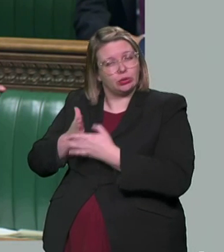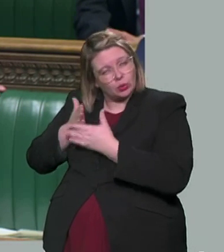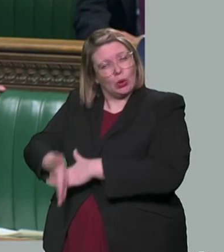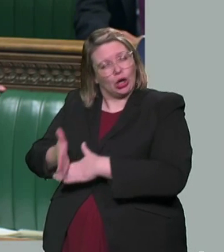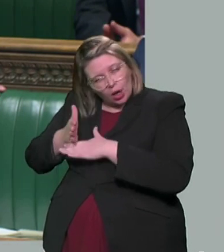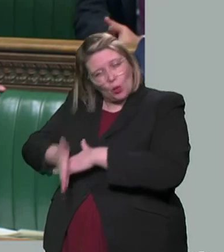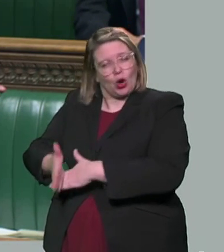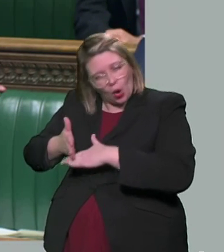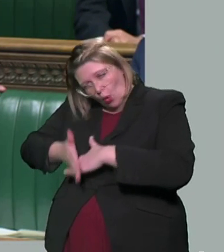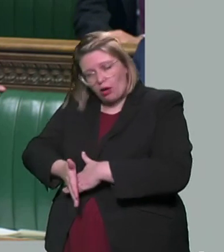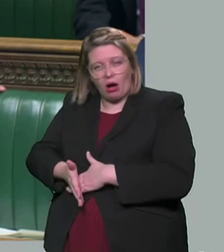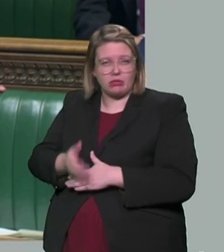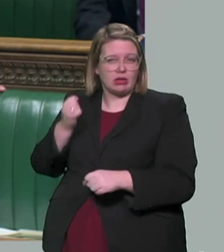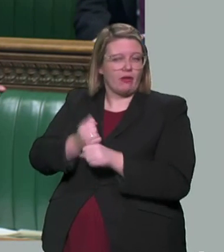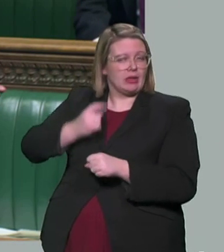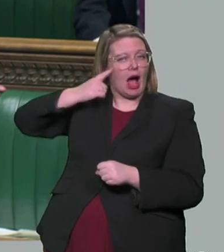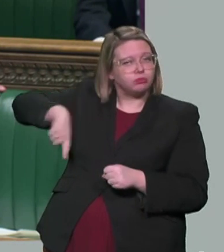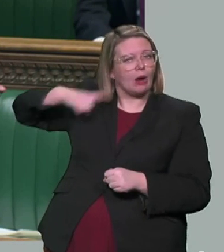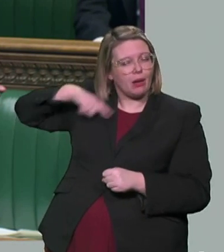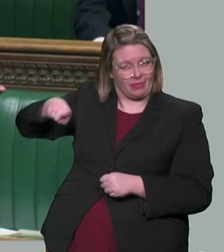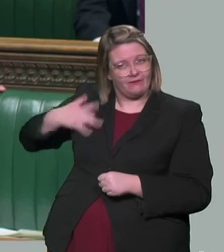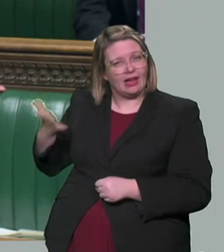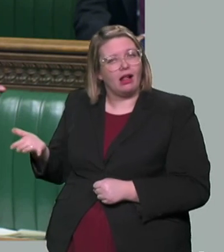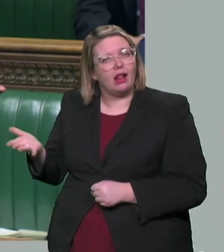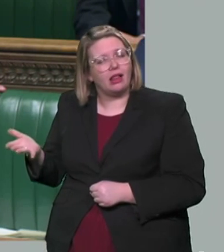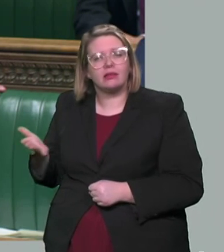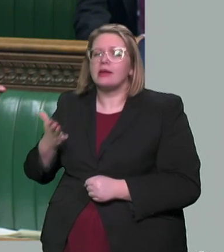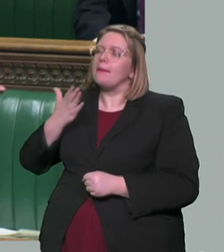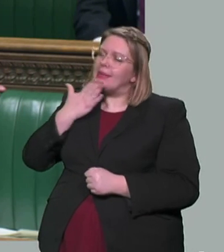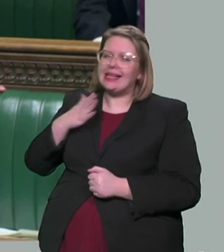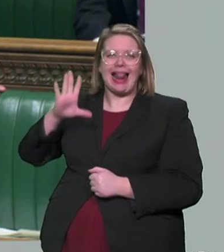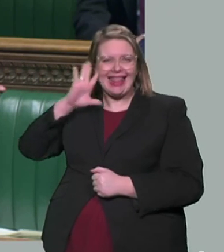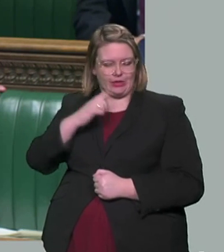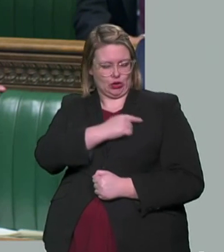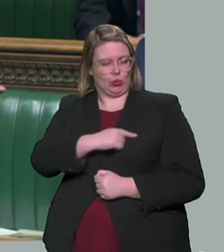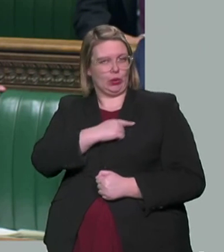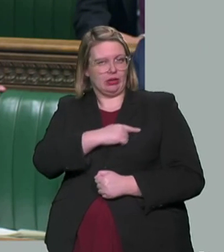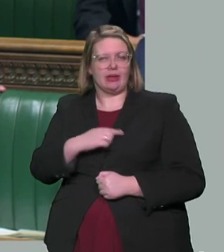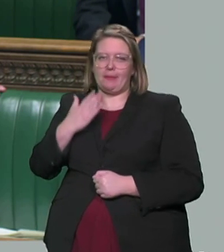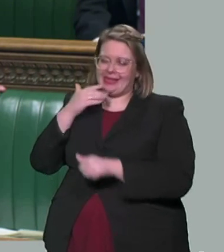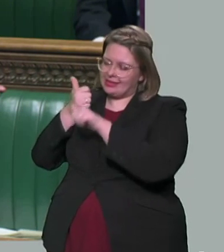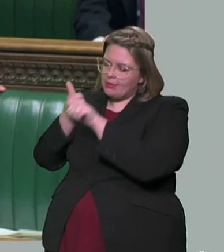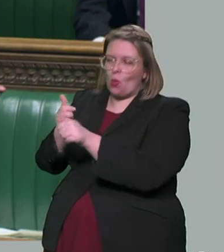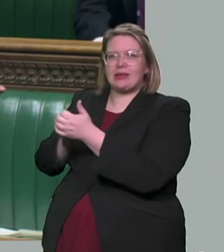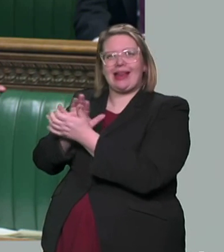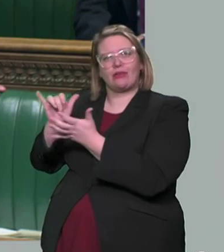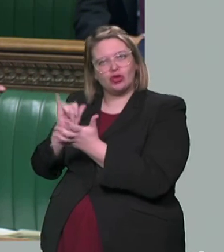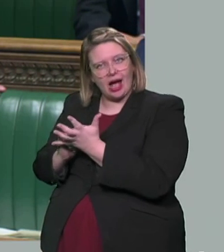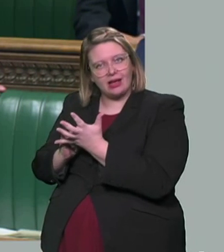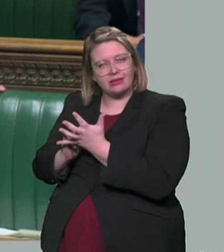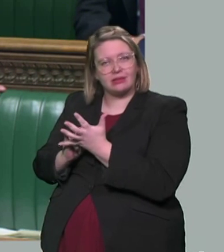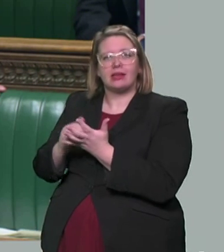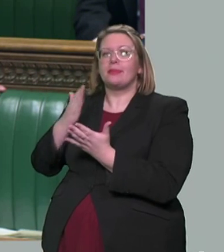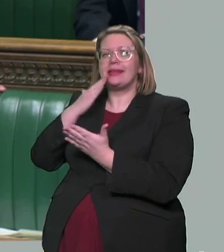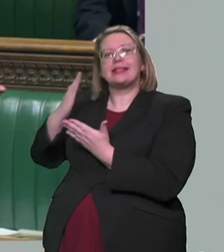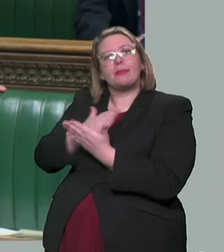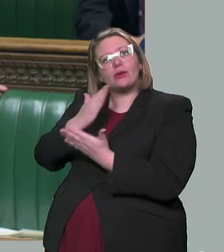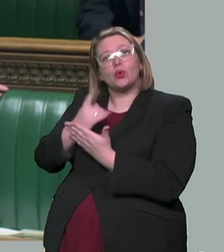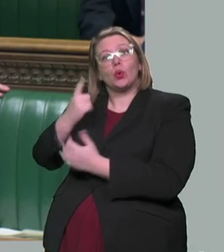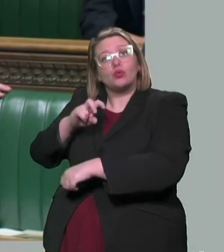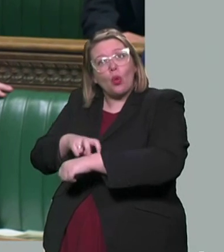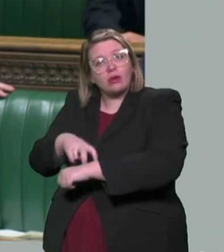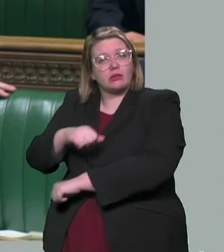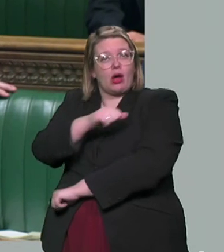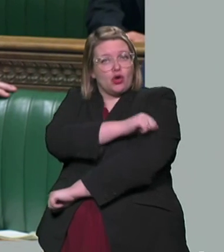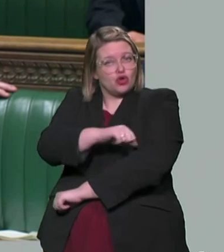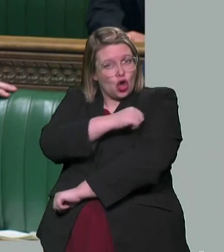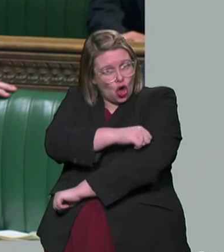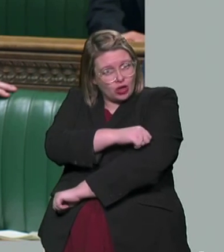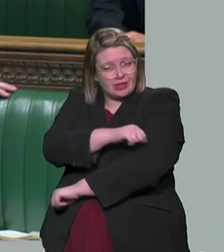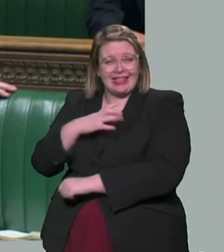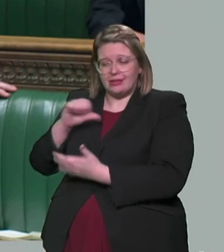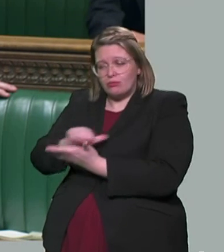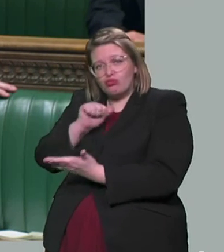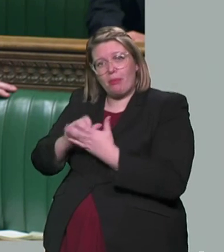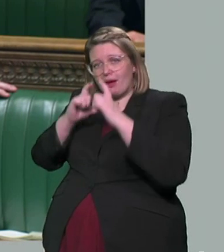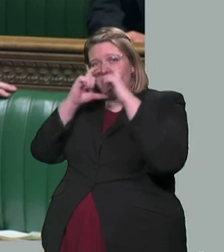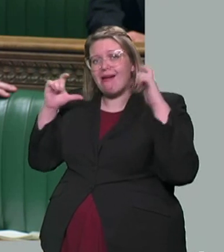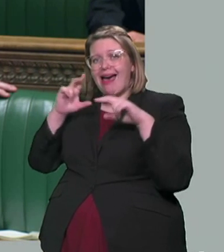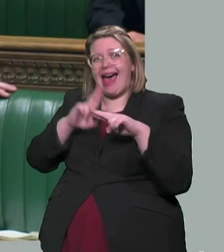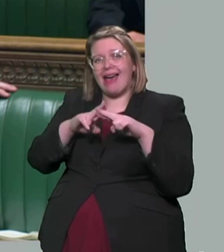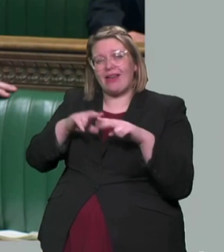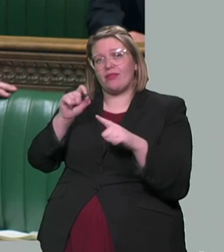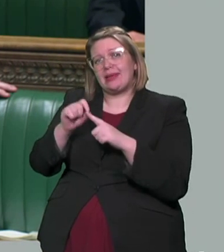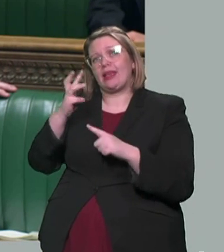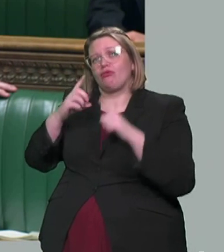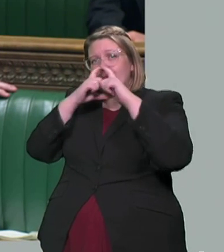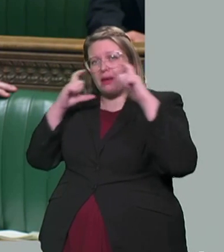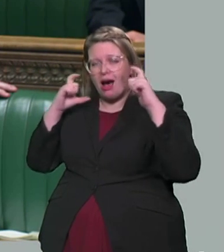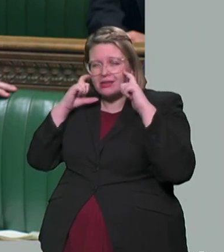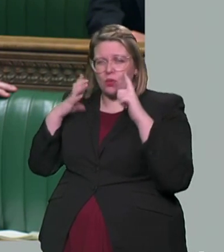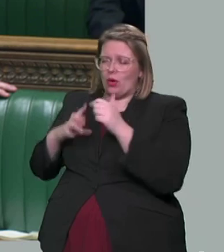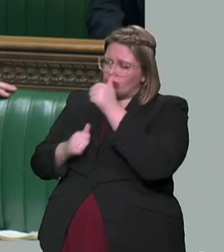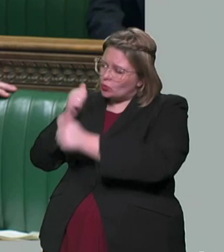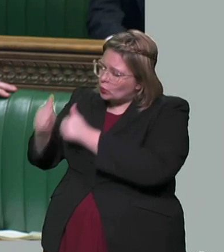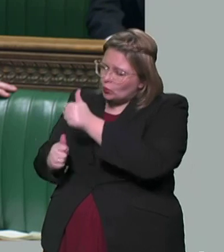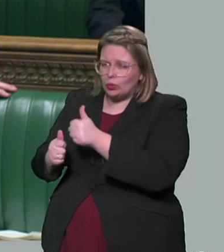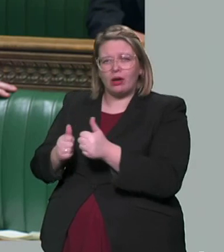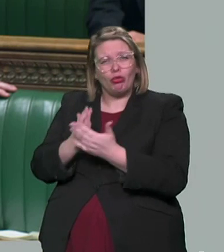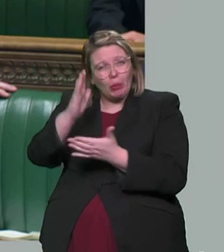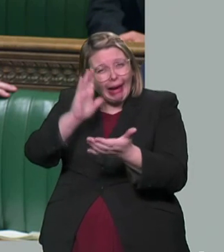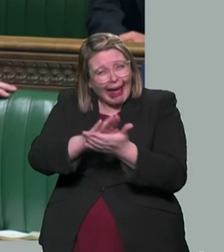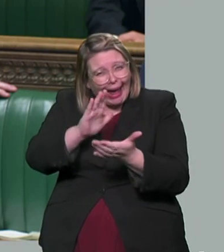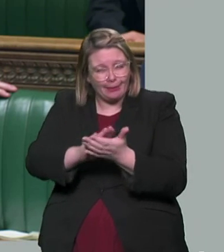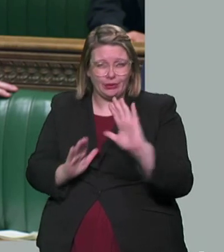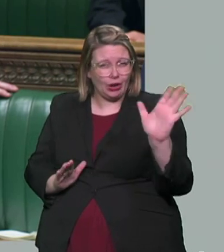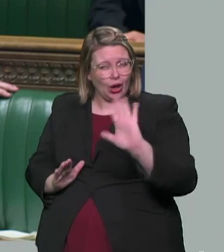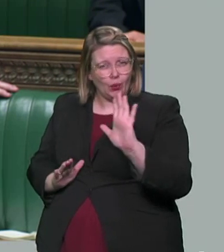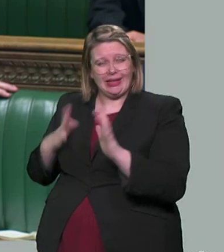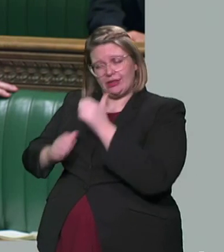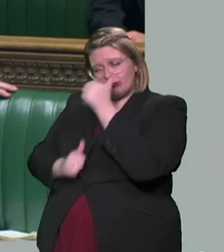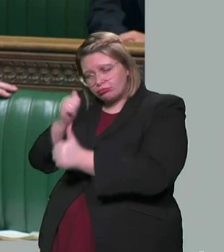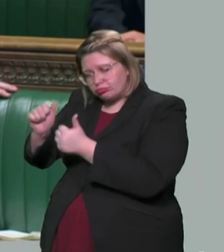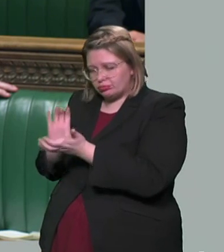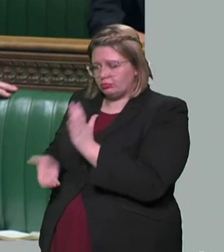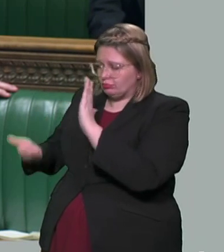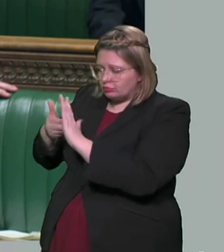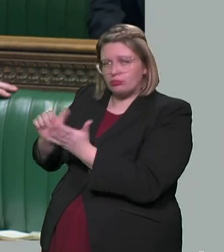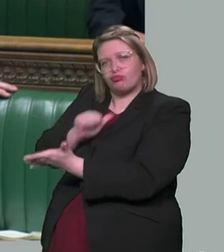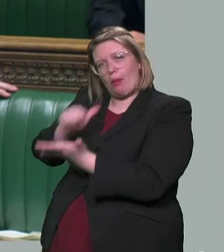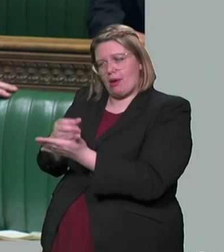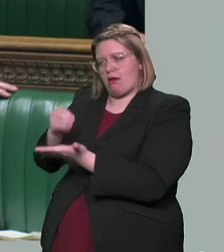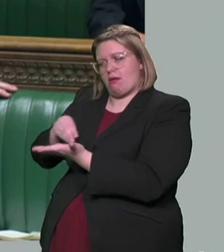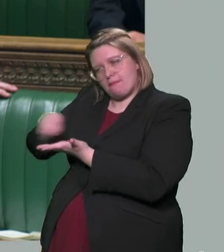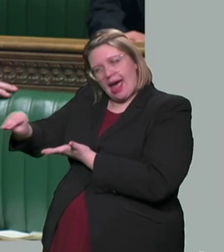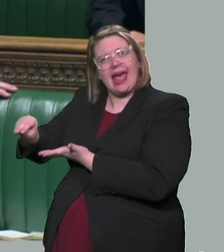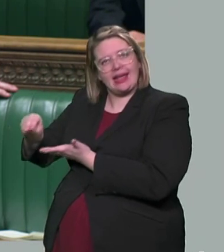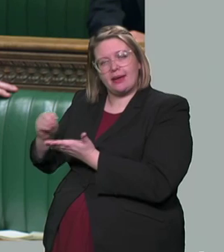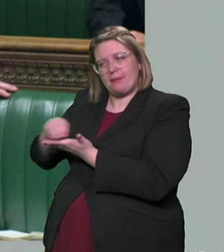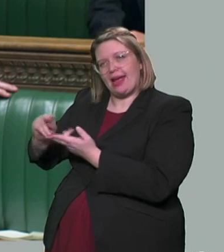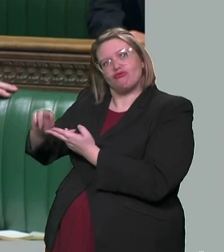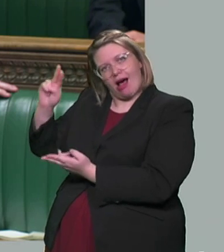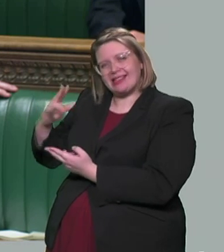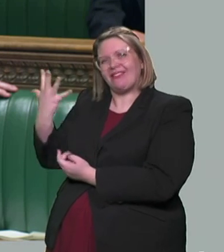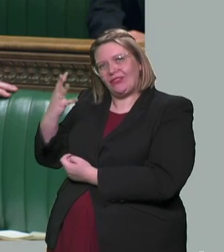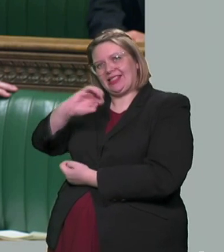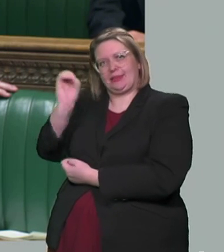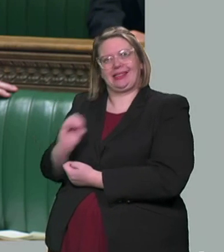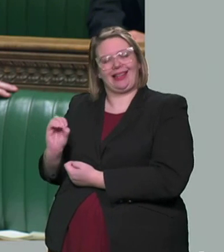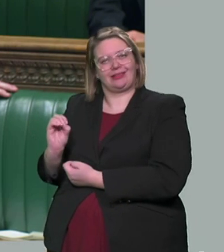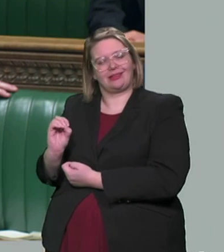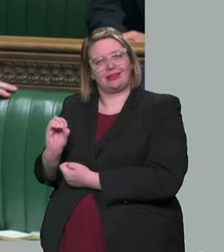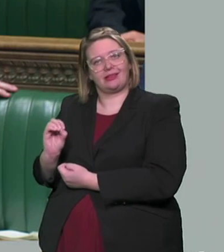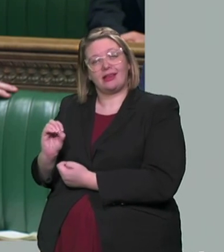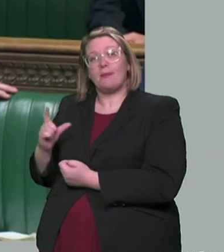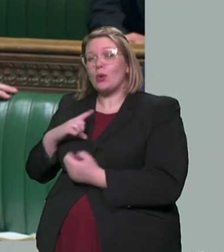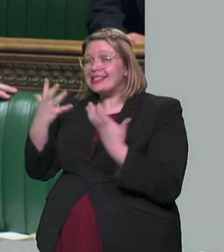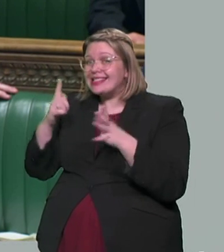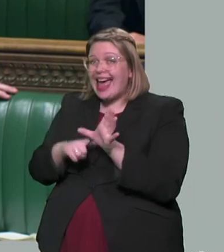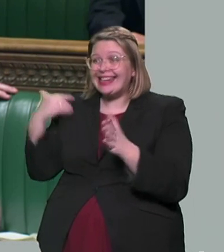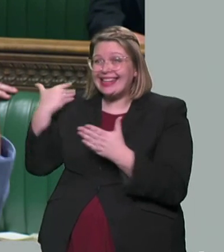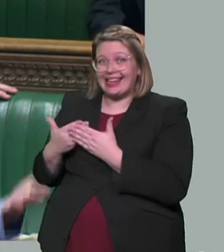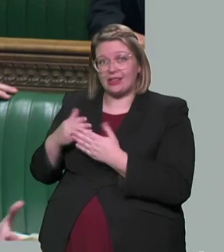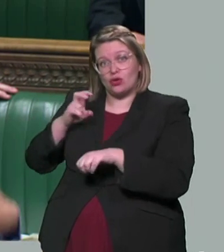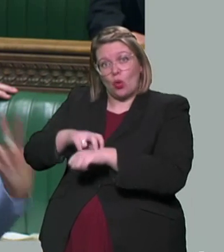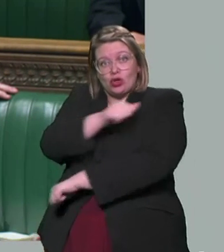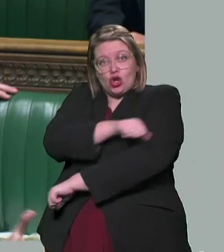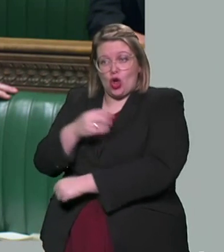So will the Prime Minister listen to workers and trade unions and support NHS staff by protecting doctors and nurses who treat covid patients by giving them FFP3 masks and properly rewarding them not with cuts or pay rises that are actually pay cuts when you take inflation above 5% into account, but with a genuine pay rise of 15%, making up for a decade of falling pay?